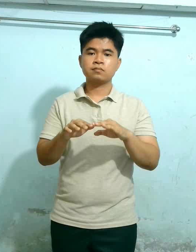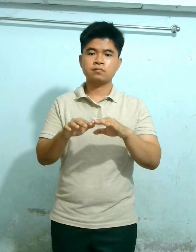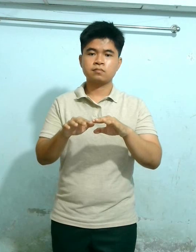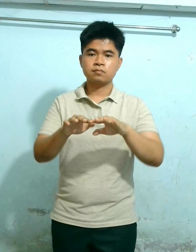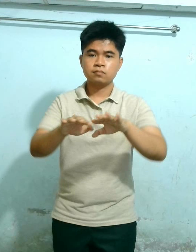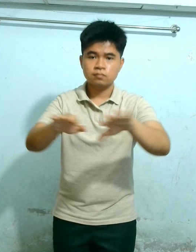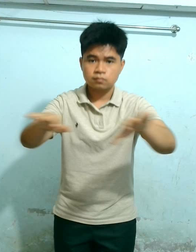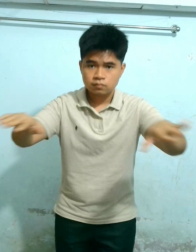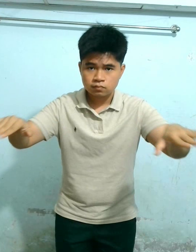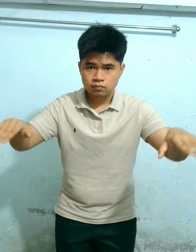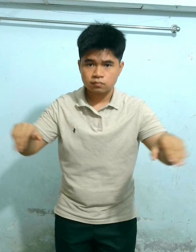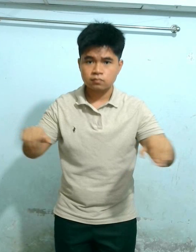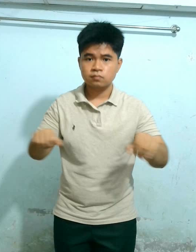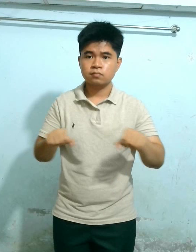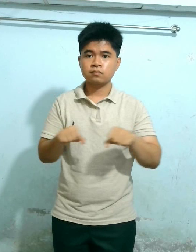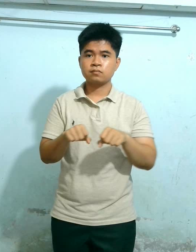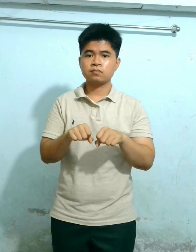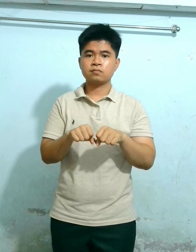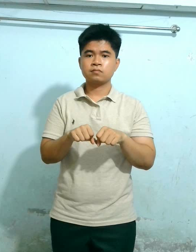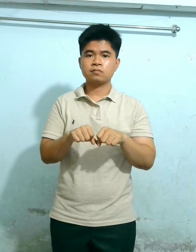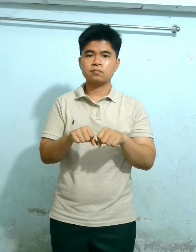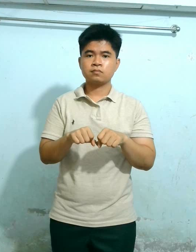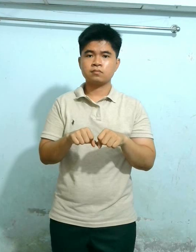boi